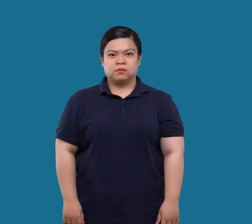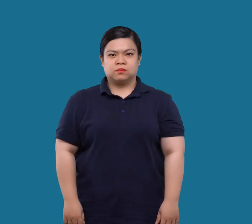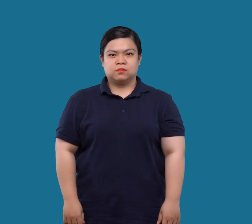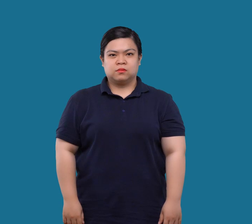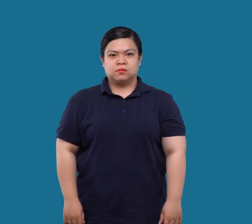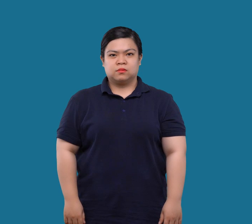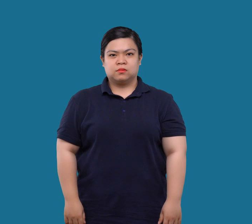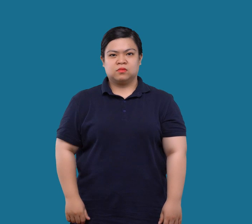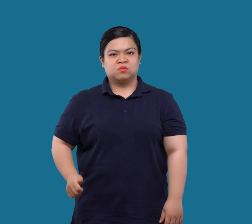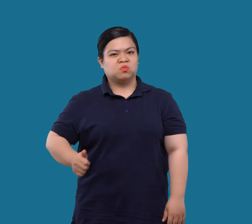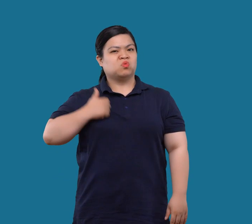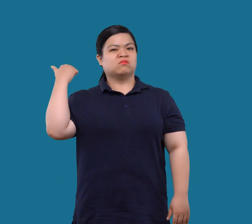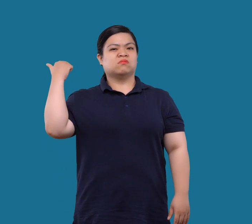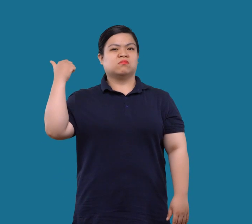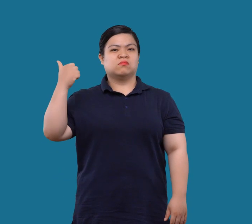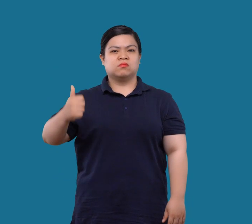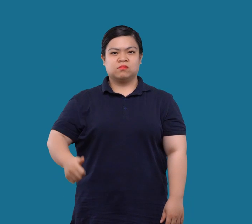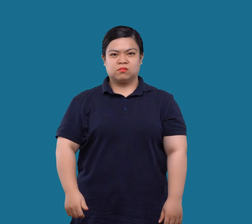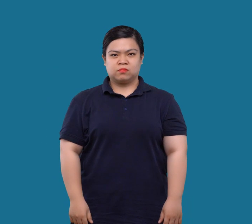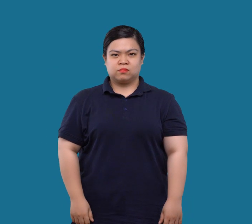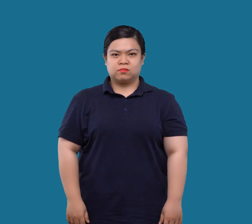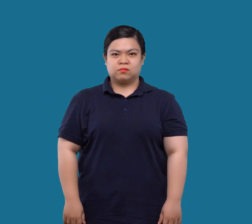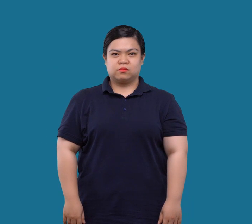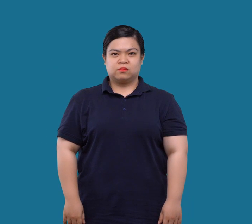quyền lợi